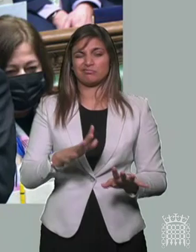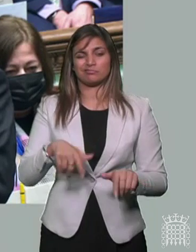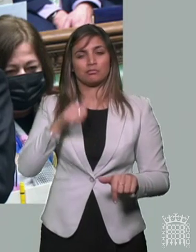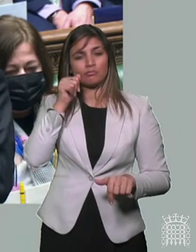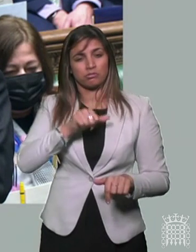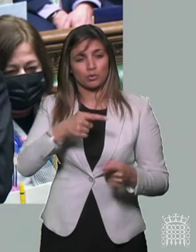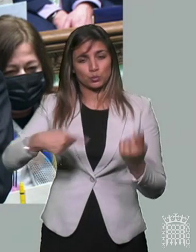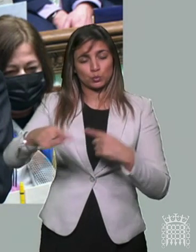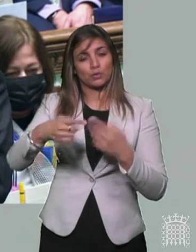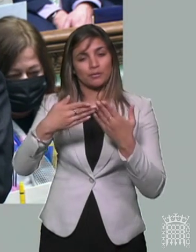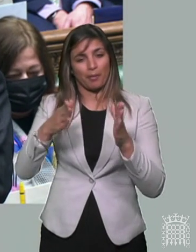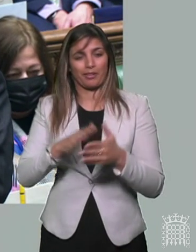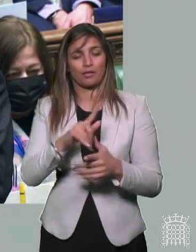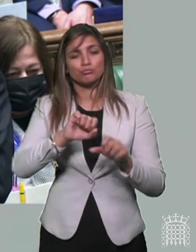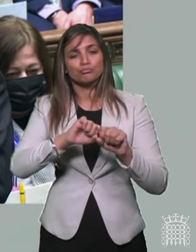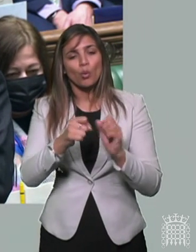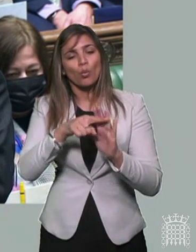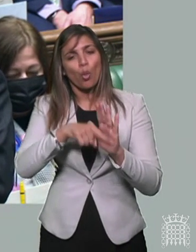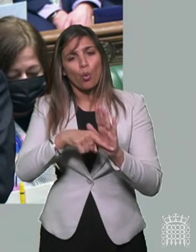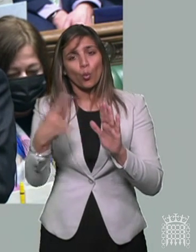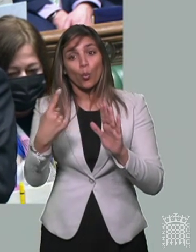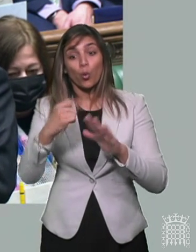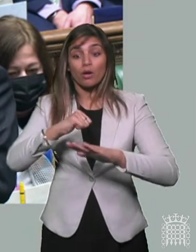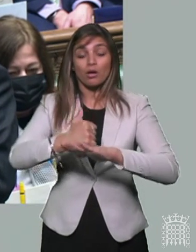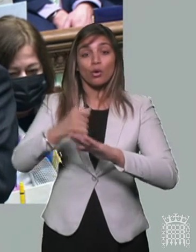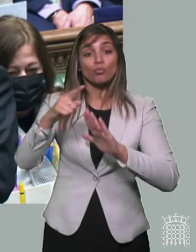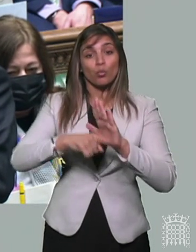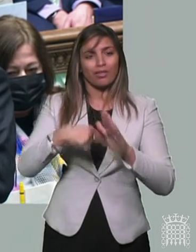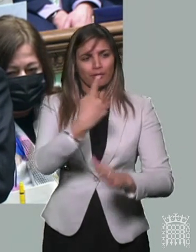treating the public with contempt, of breaking the laws set by his own Government.